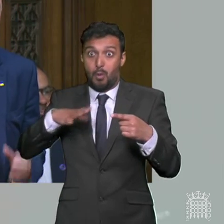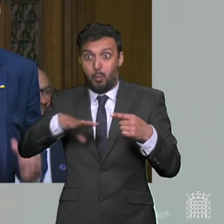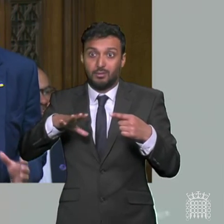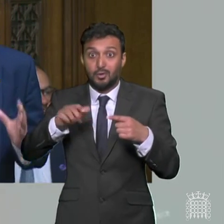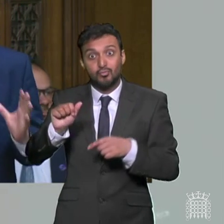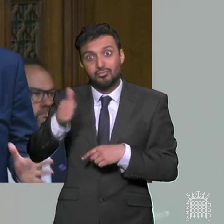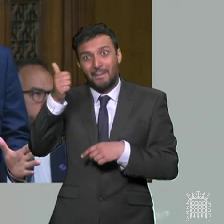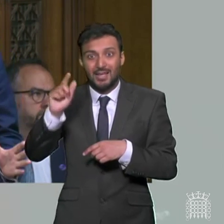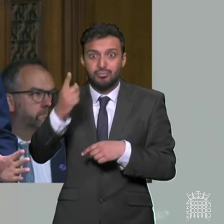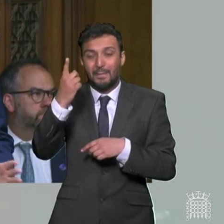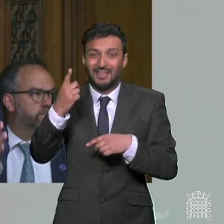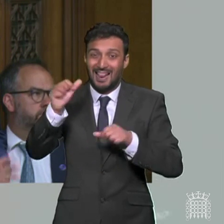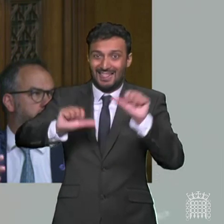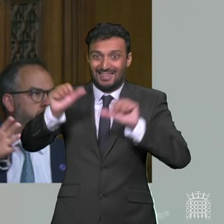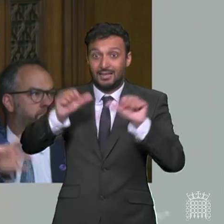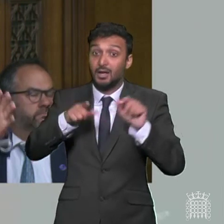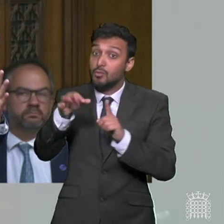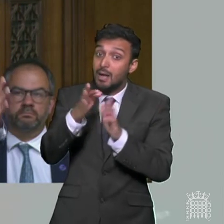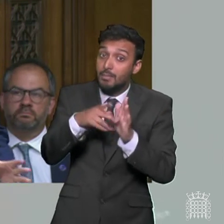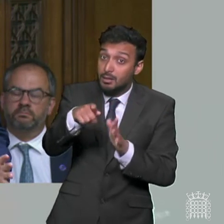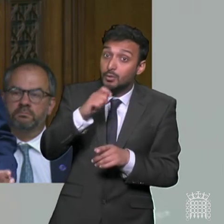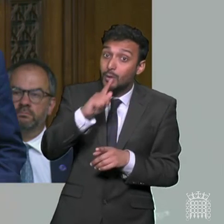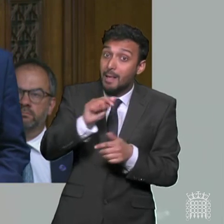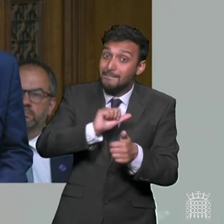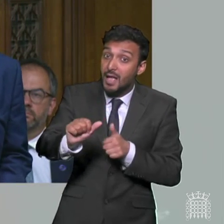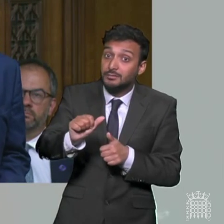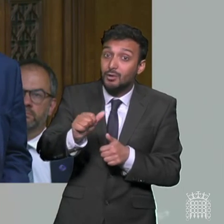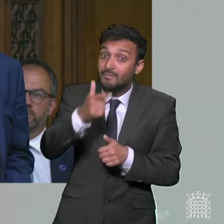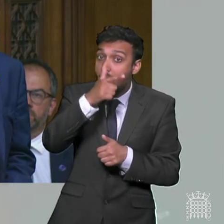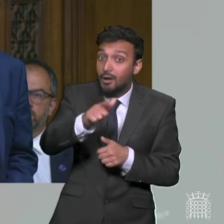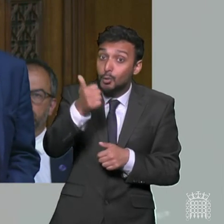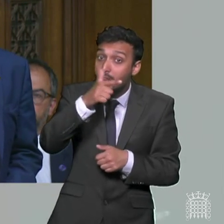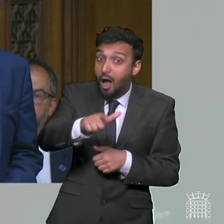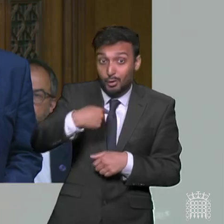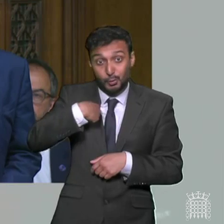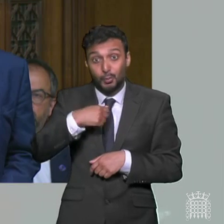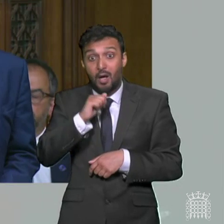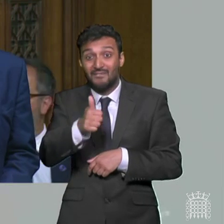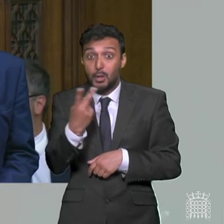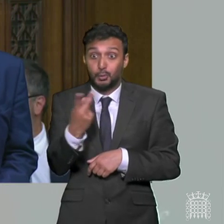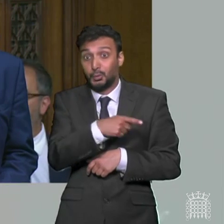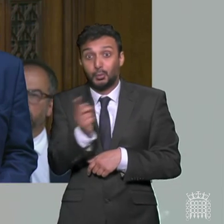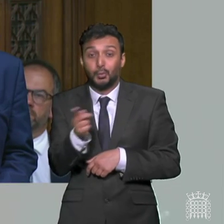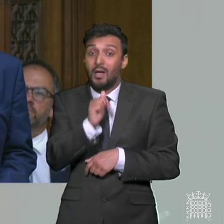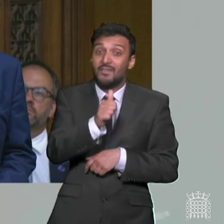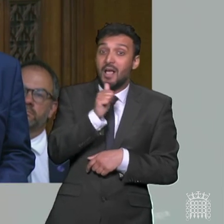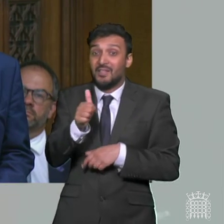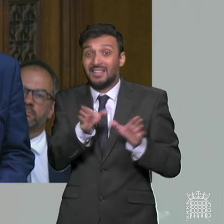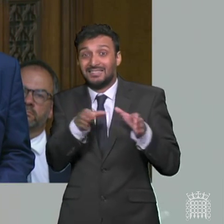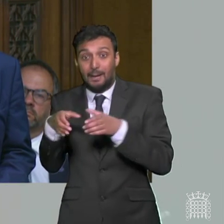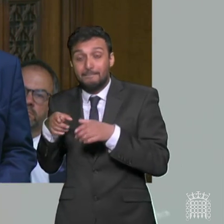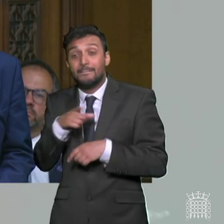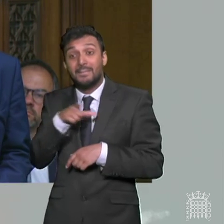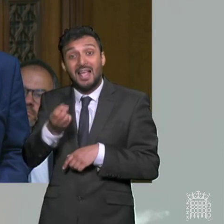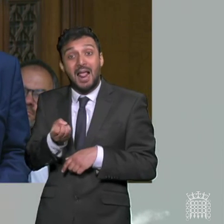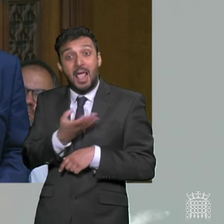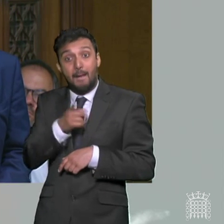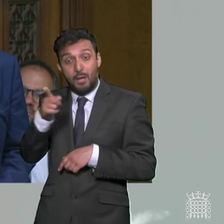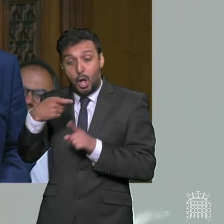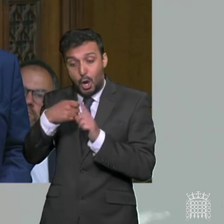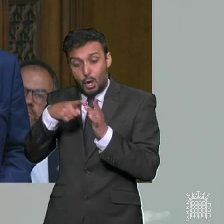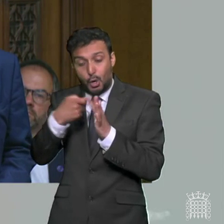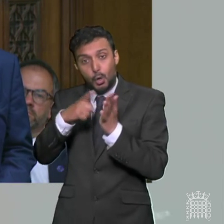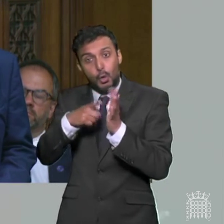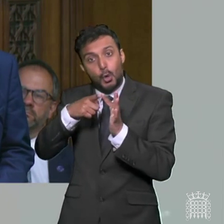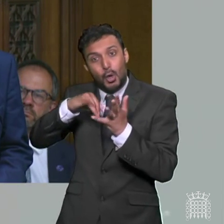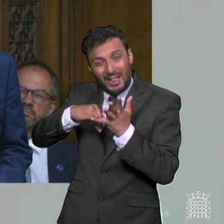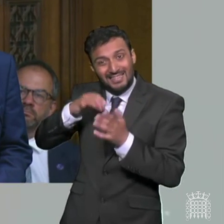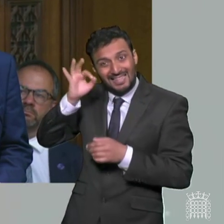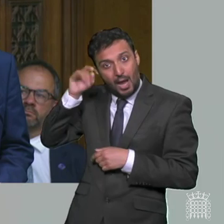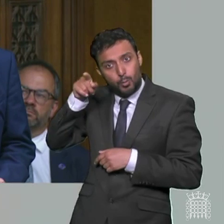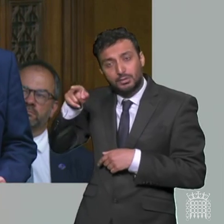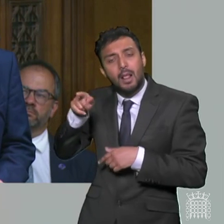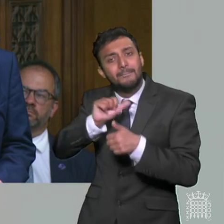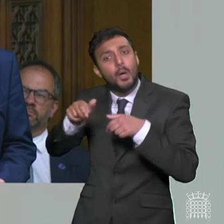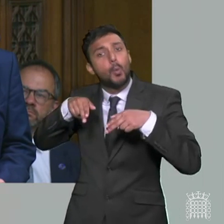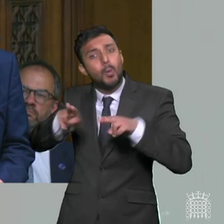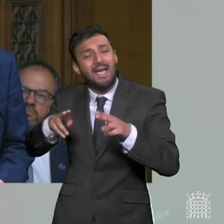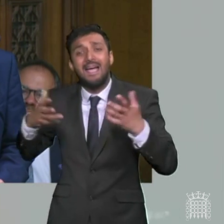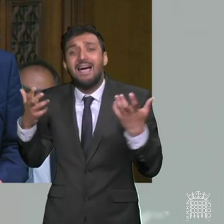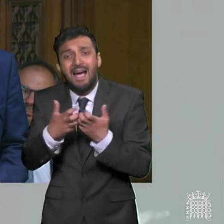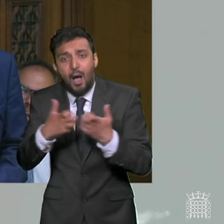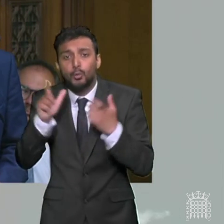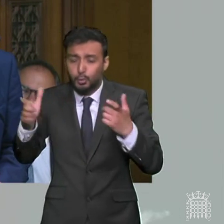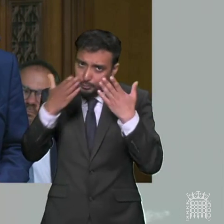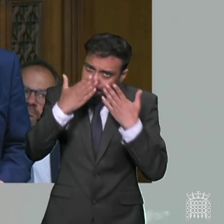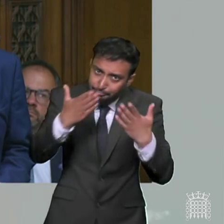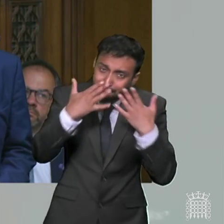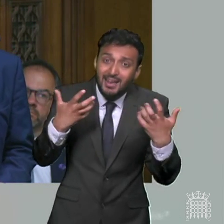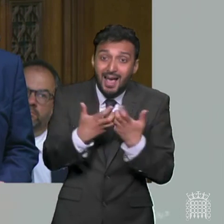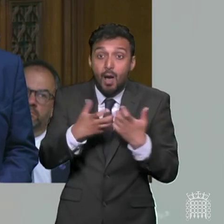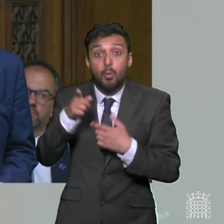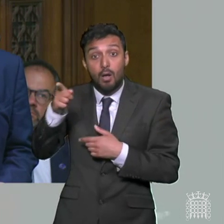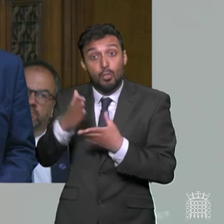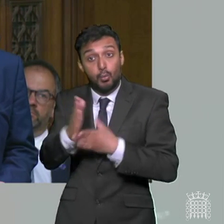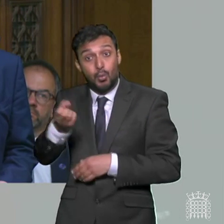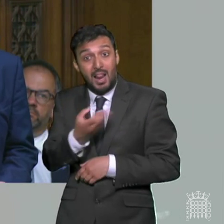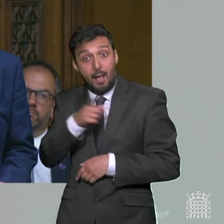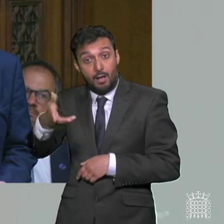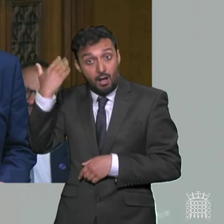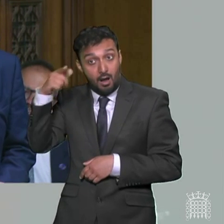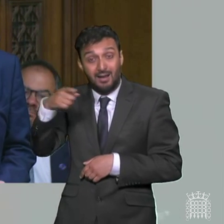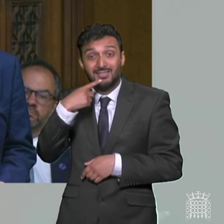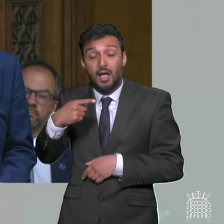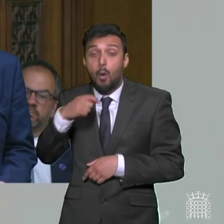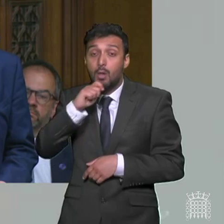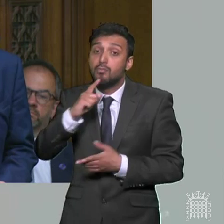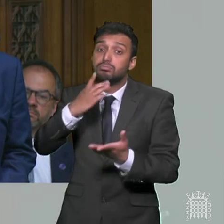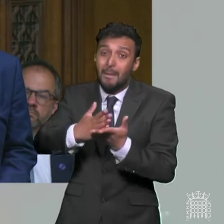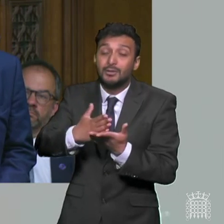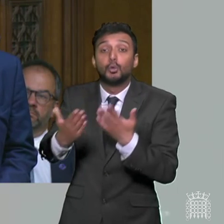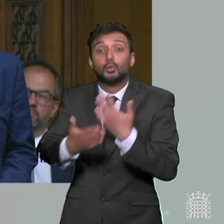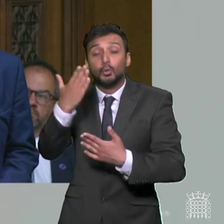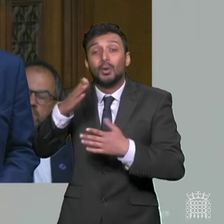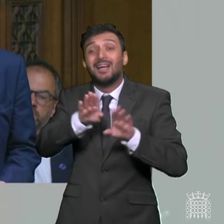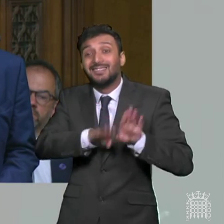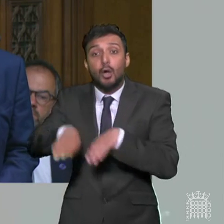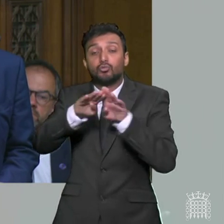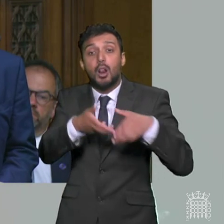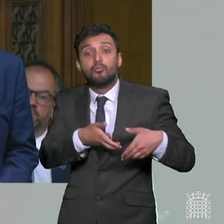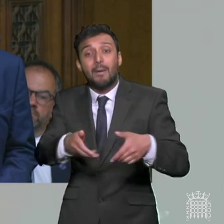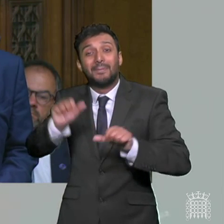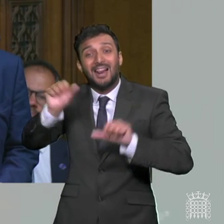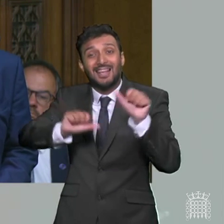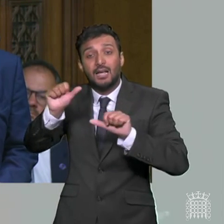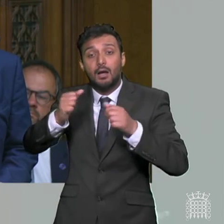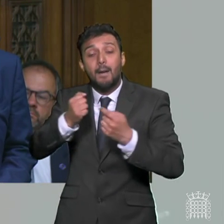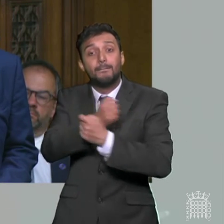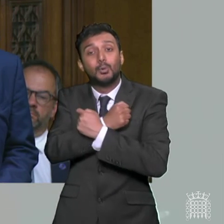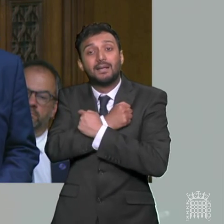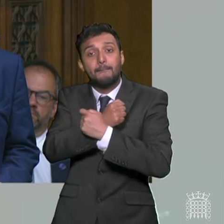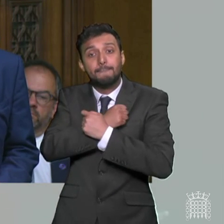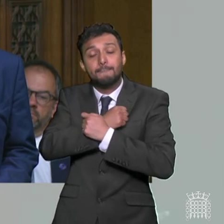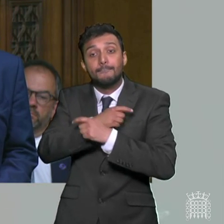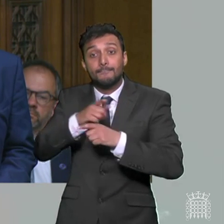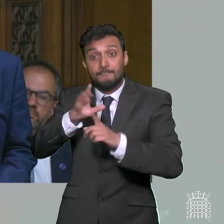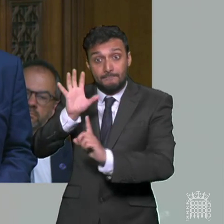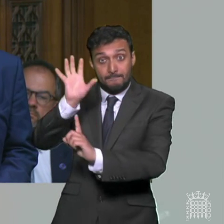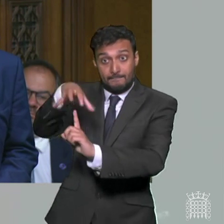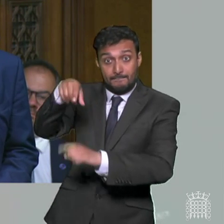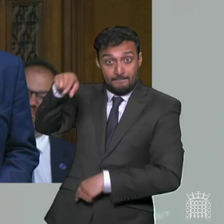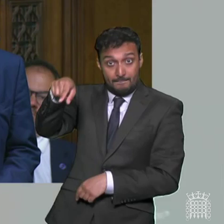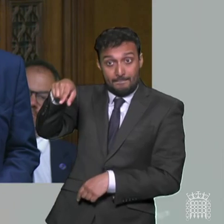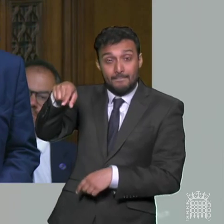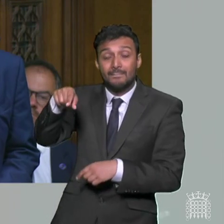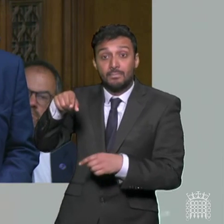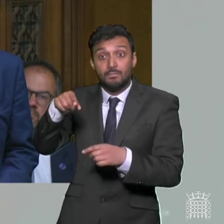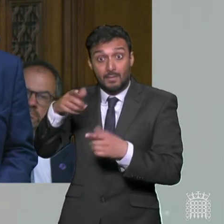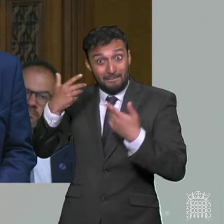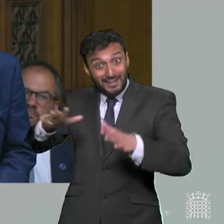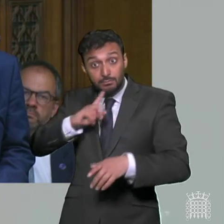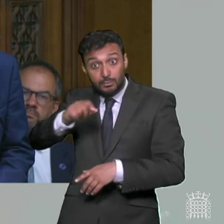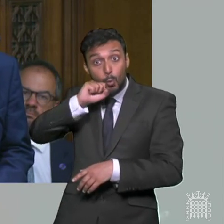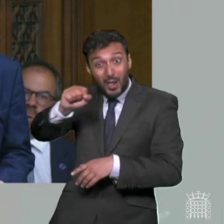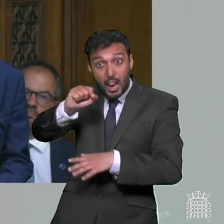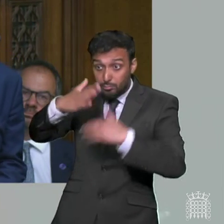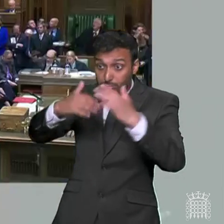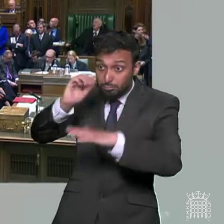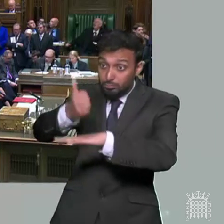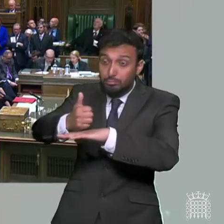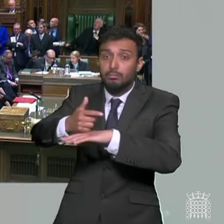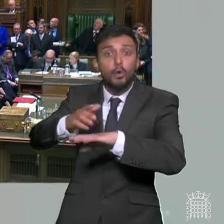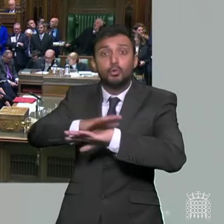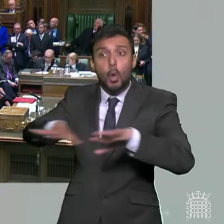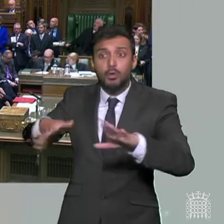As well as wishing the best of luck to both Huddersfield teams, will the Prime Minister, agree with me that the best way that Labour-run Kirklees Council can honour the sporting tradition of Huddersfield is by following through with its pledge to house the new national rugby league museum in its birthplace, the George Hotel in Huddersfield, and not pull out of that deal, as it has indicated it wants to do?